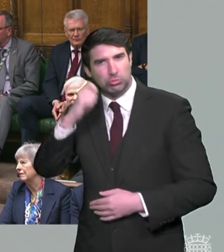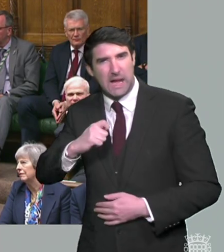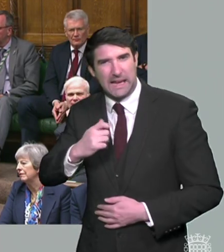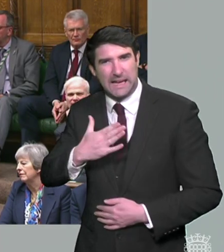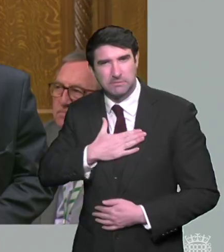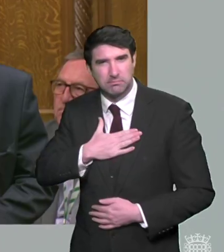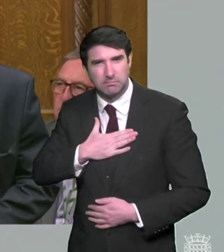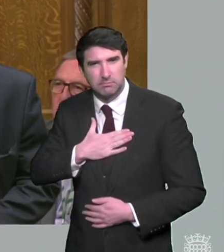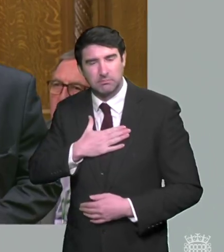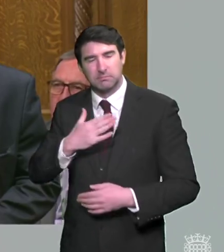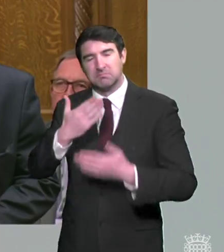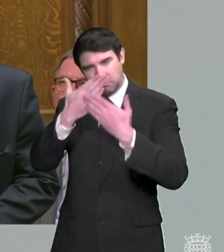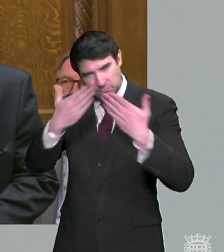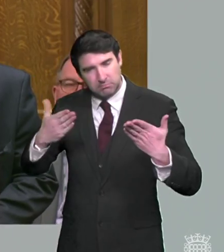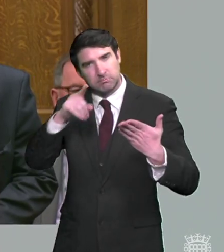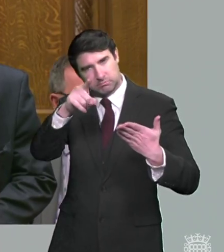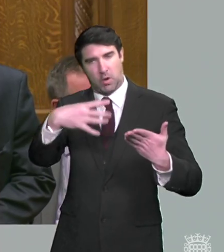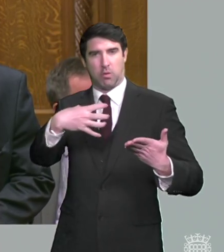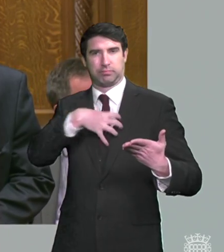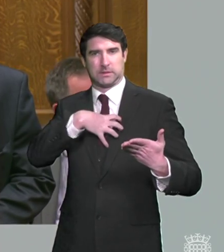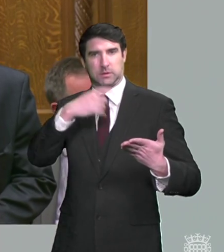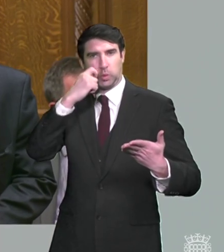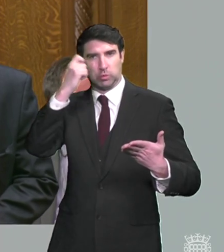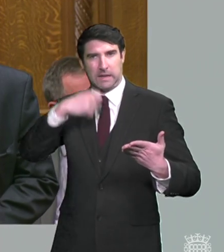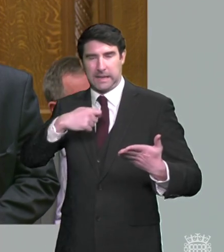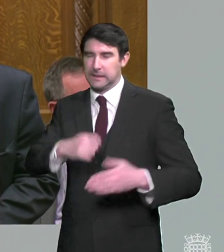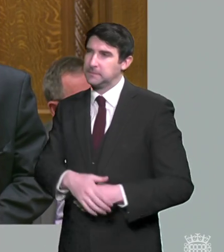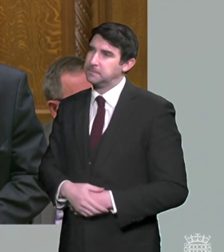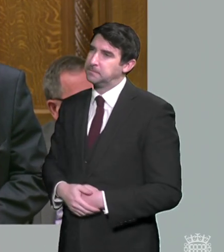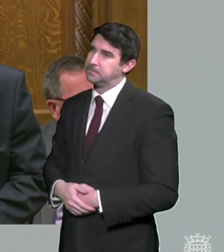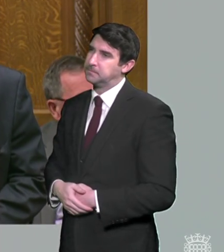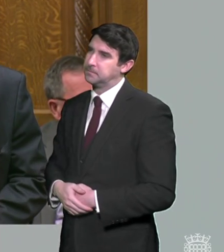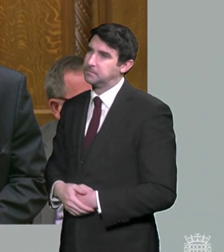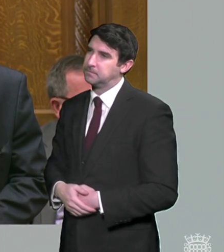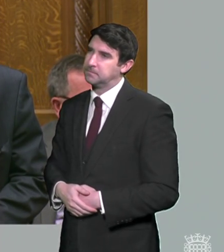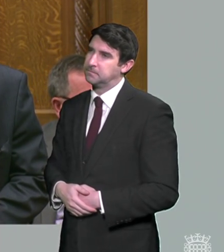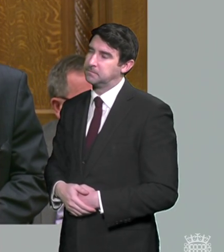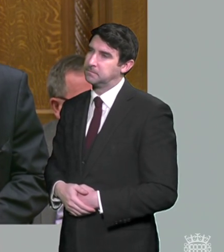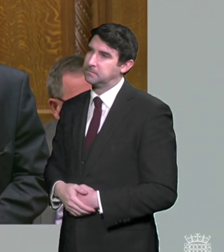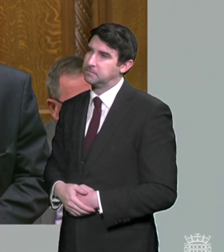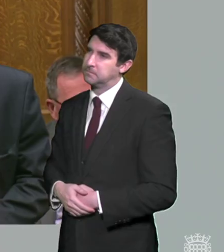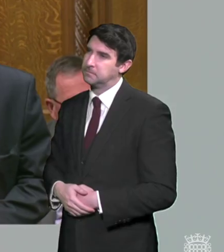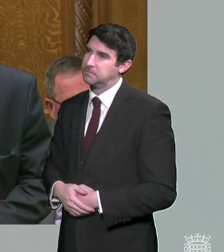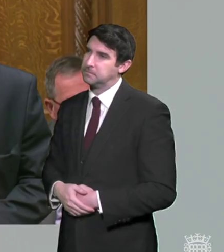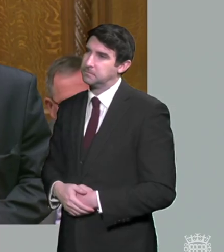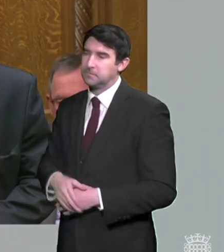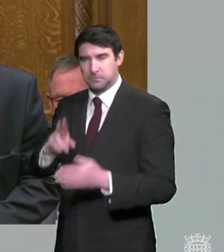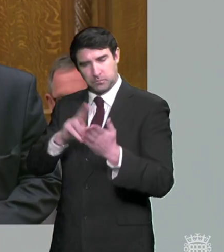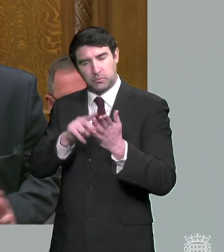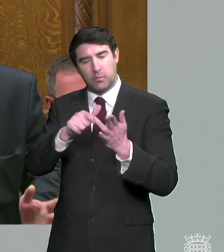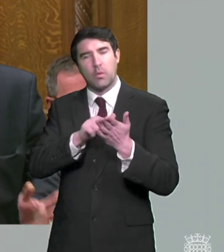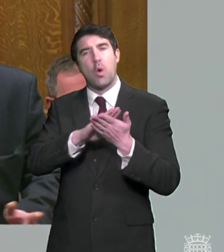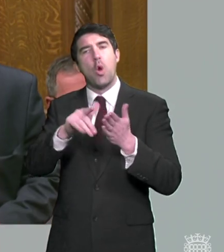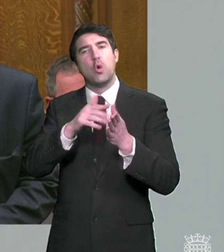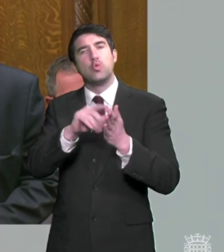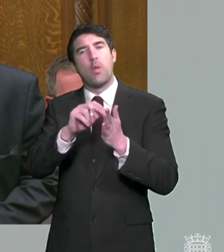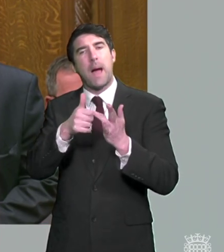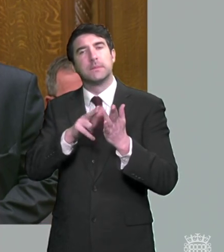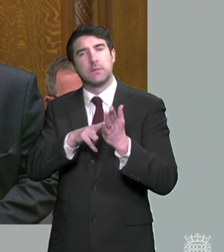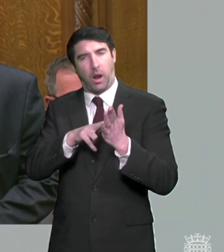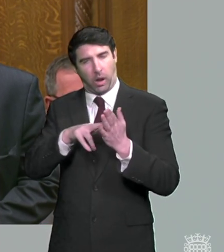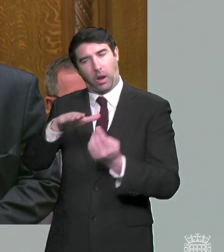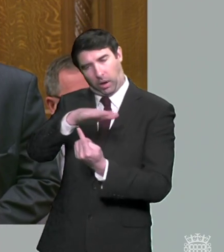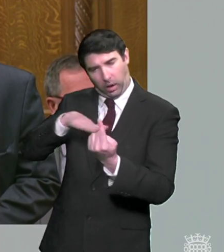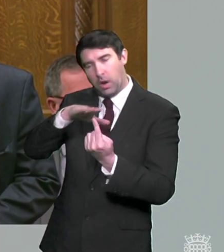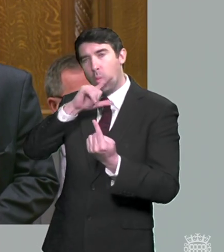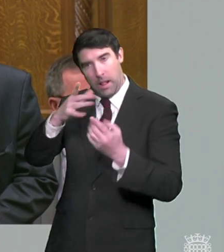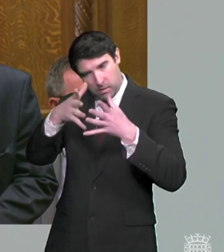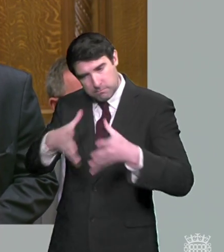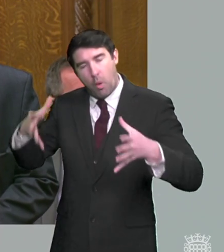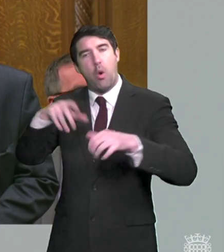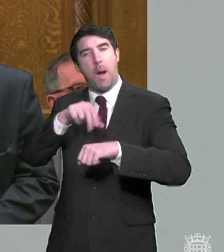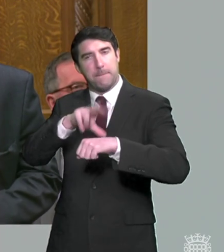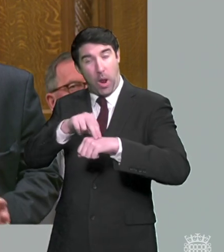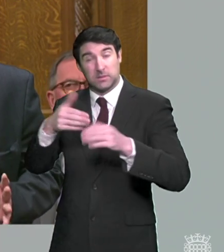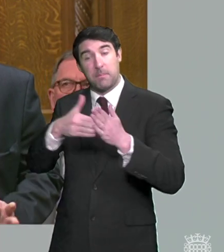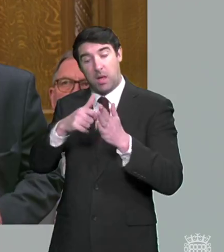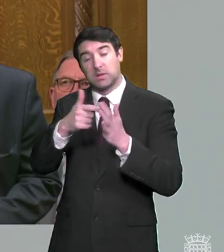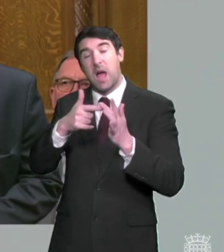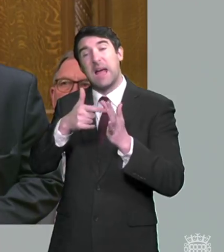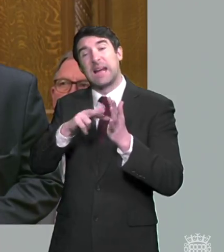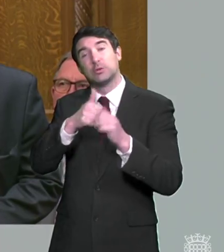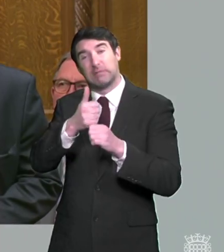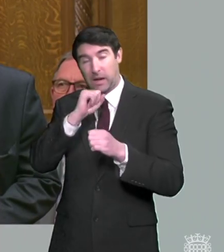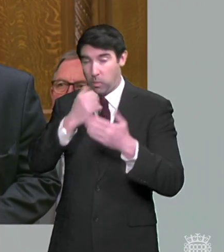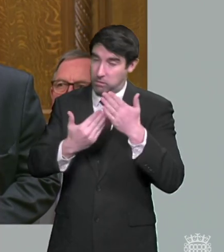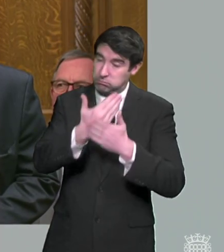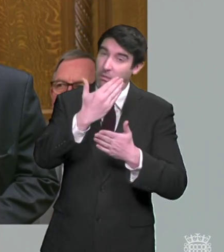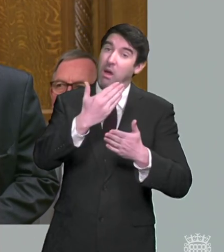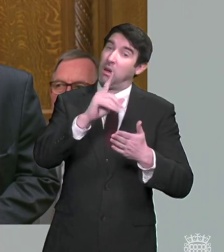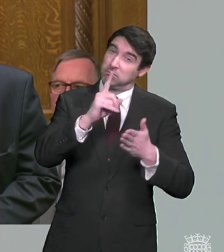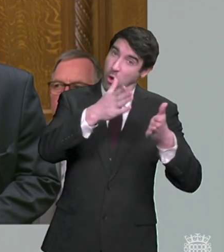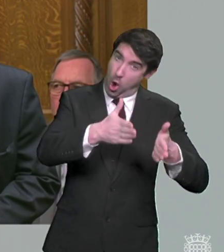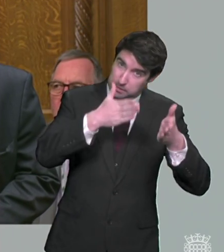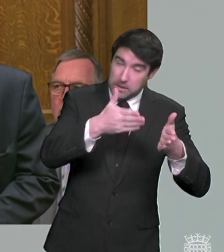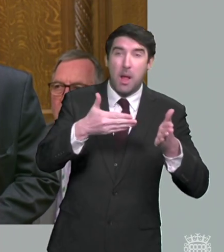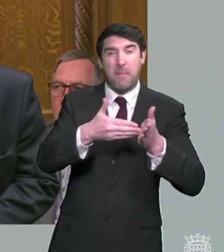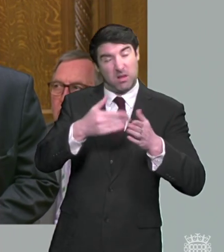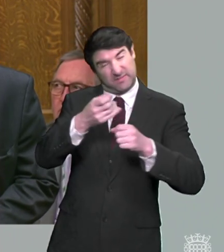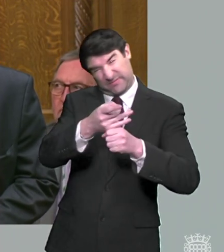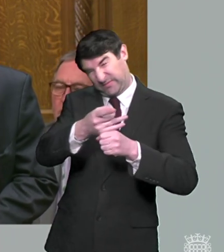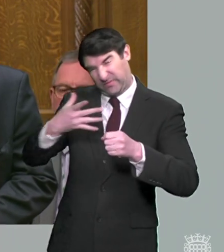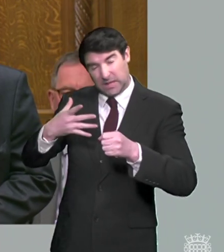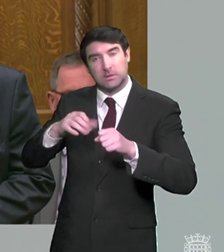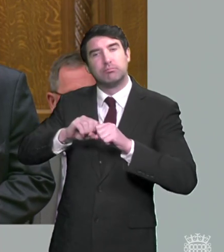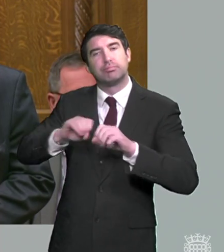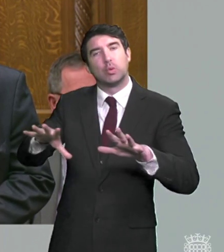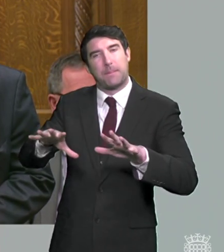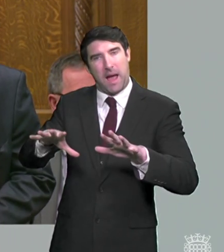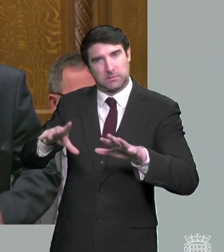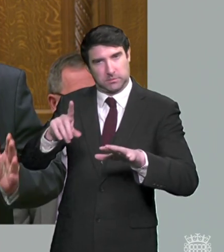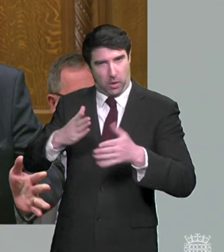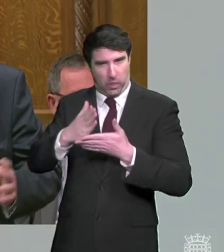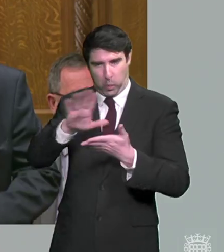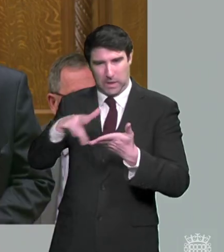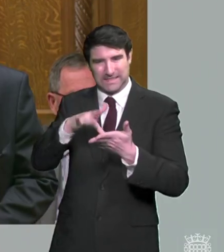This year a start will be made on the rebuilding of Kettering General Hospital; the strength of Northamptonshire police will reach 1,500 officers, the highest number in its history; and Kettering is set to become one of the best-connected towns for ultrafast broadband in the country, thanks to CityFibre’s investment.